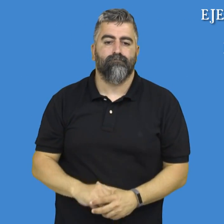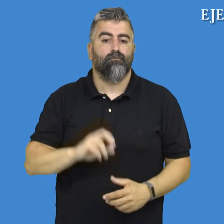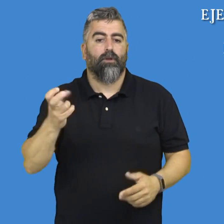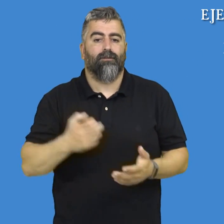otro